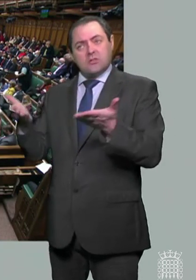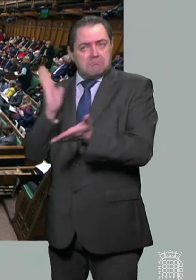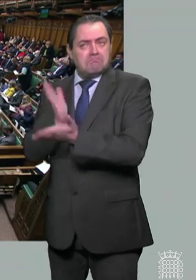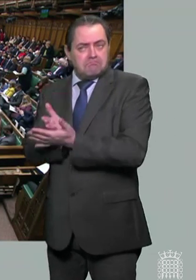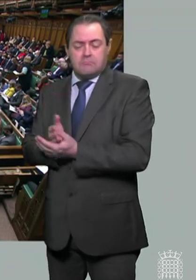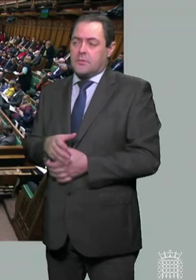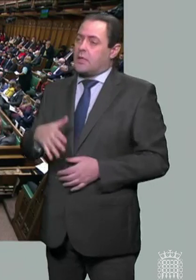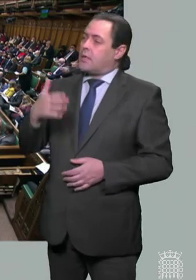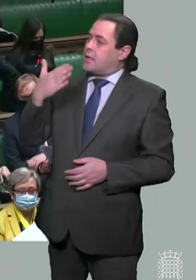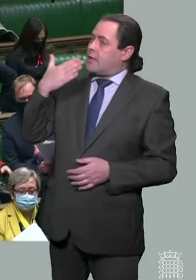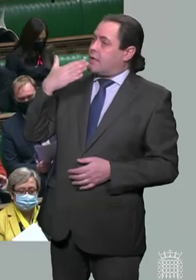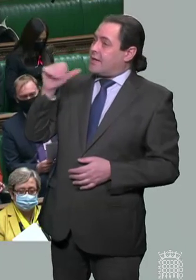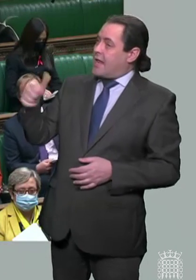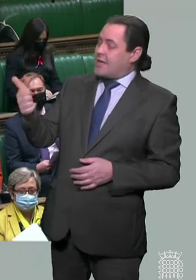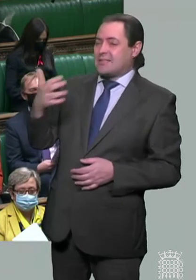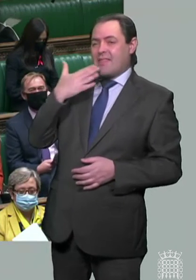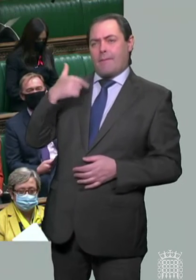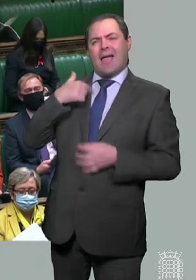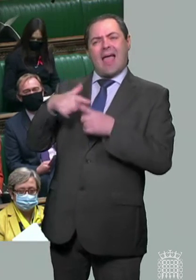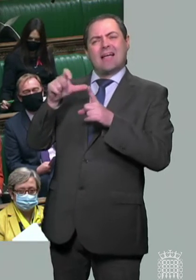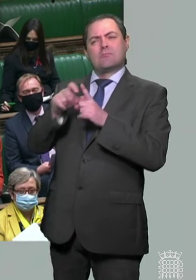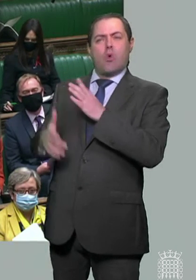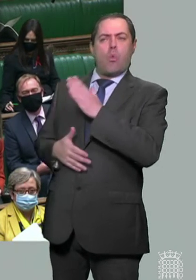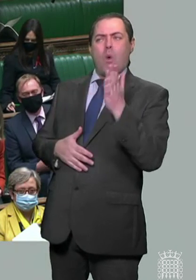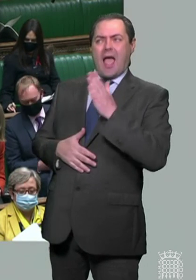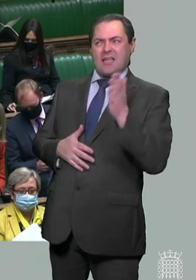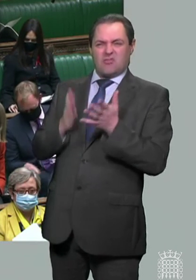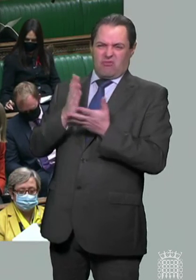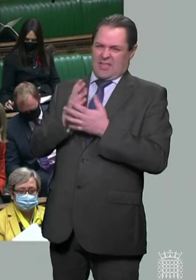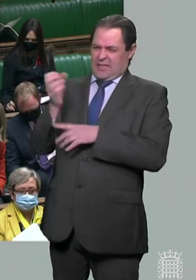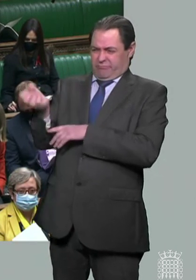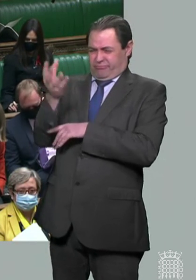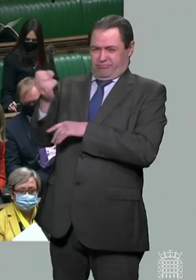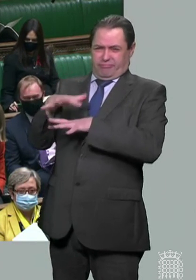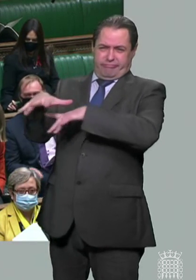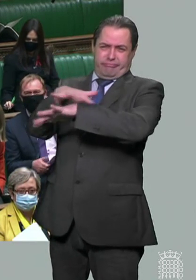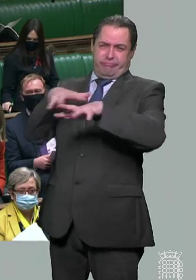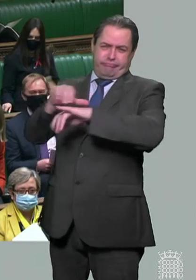My constituency of Edinburgh West has some of the most polluted streets in our country.